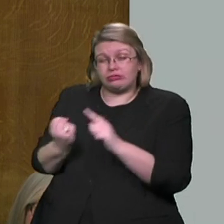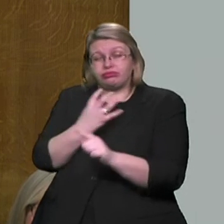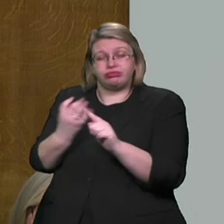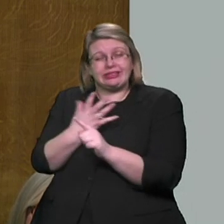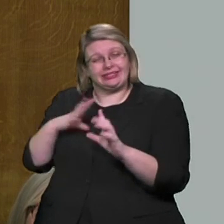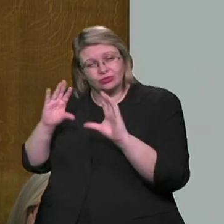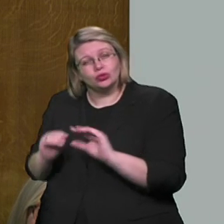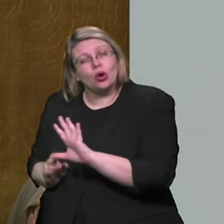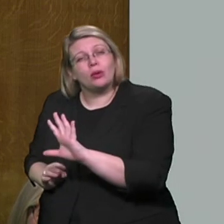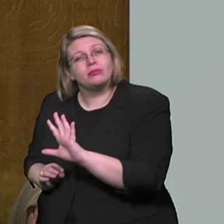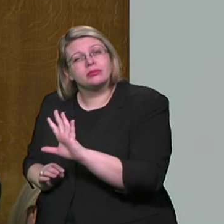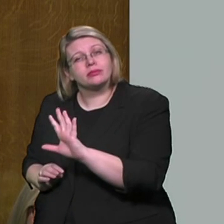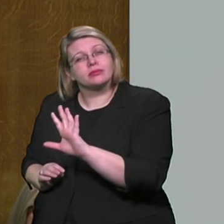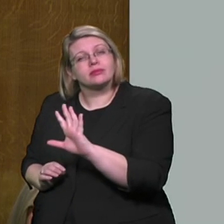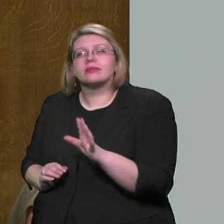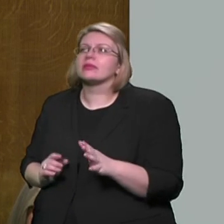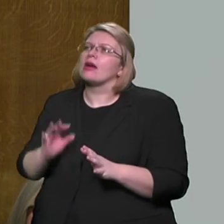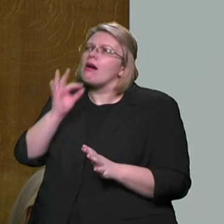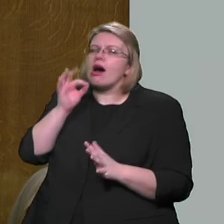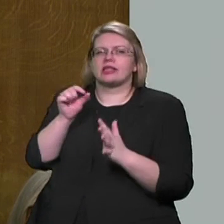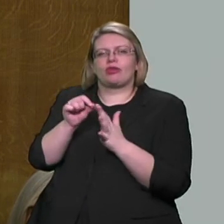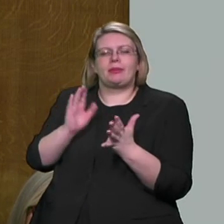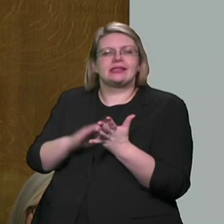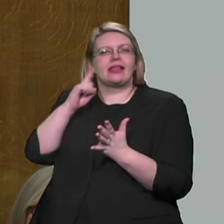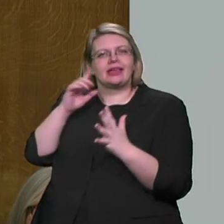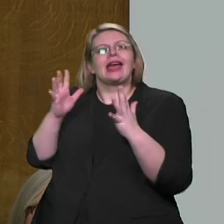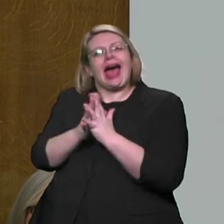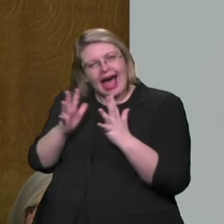Will he work with me to legislate for and to regulate pedicabs once and for all?